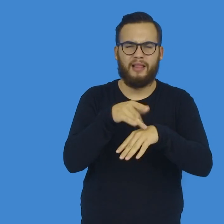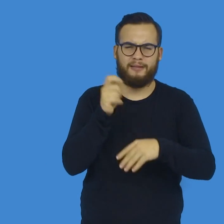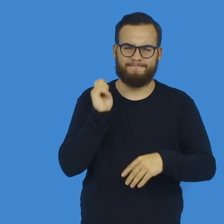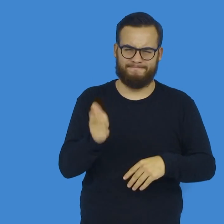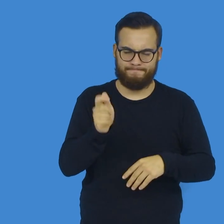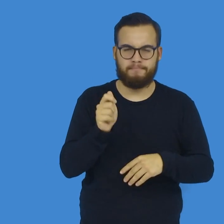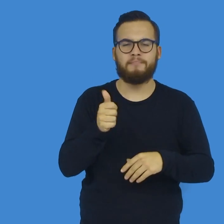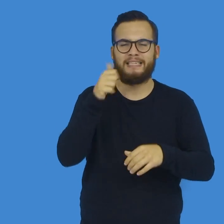frecuente